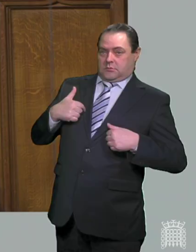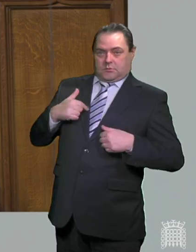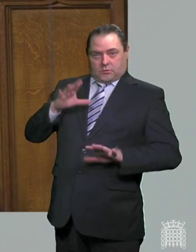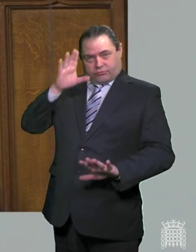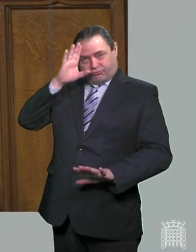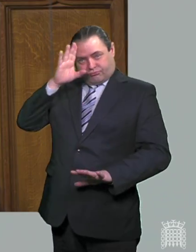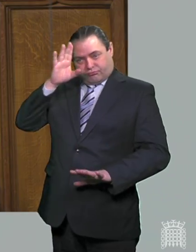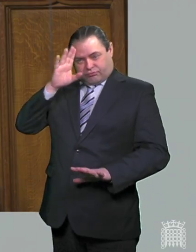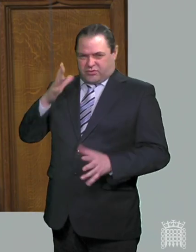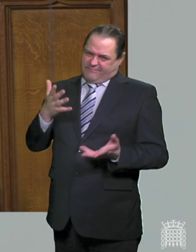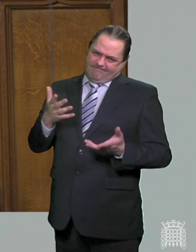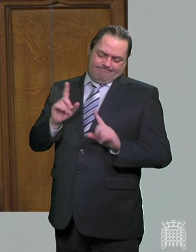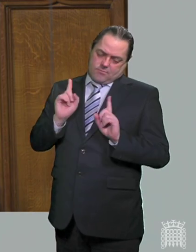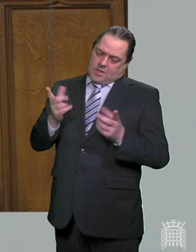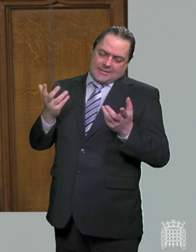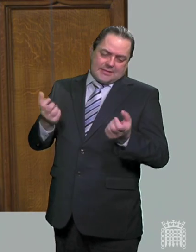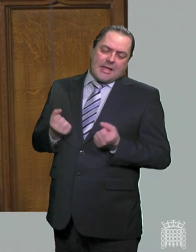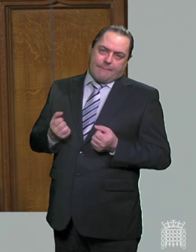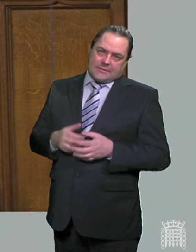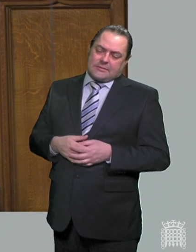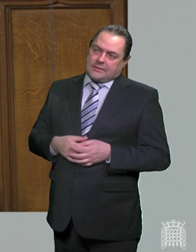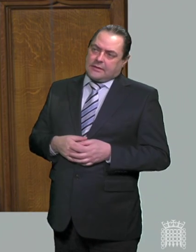a time when they feel exposed to danger, and this is unacceptable.